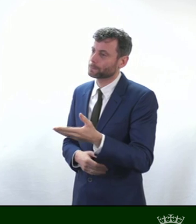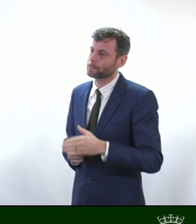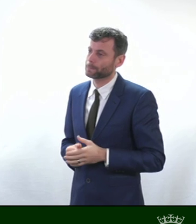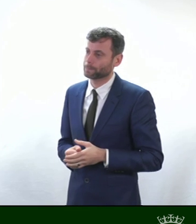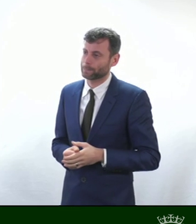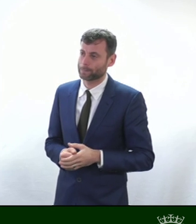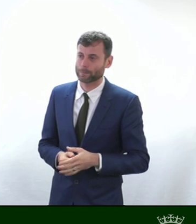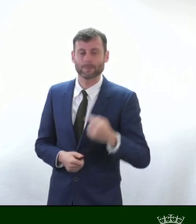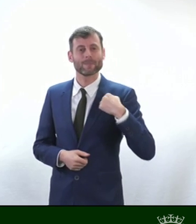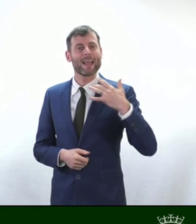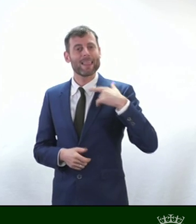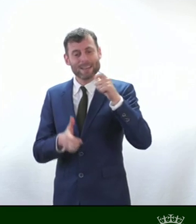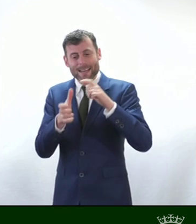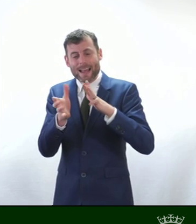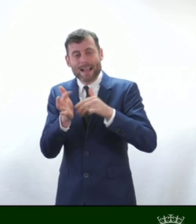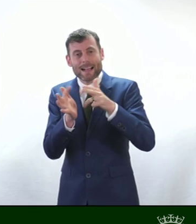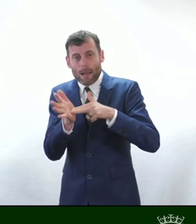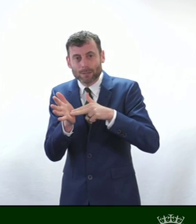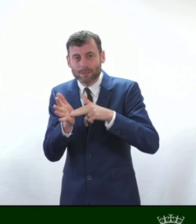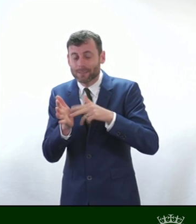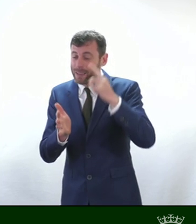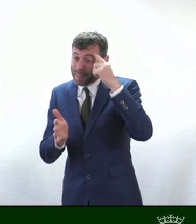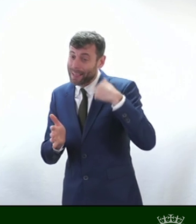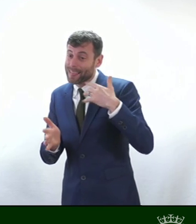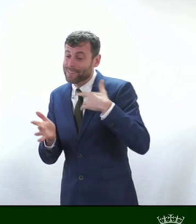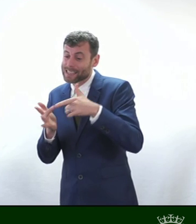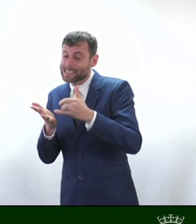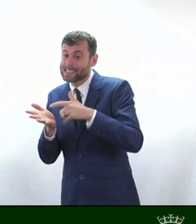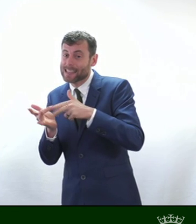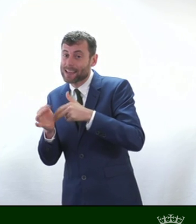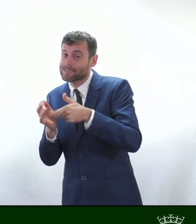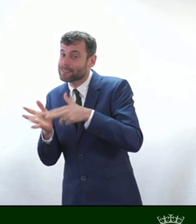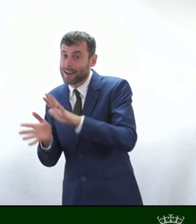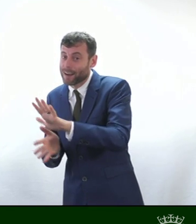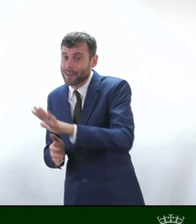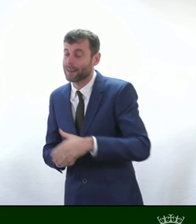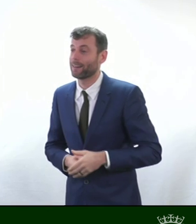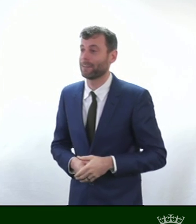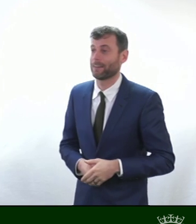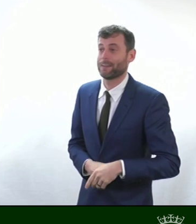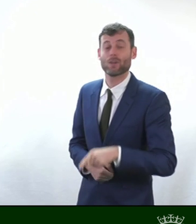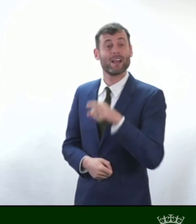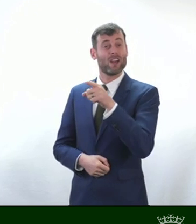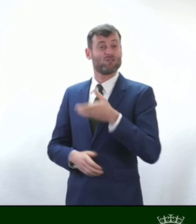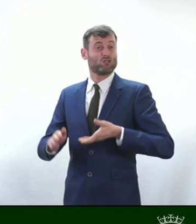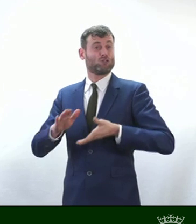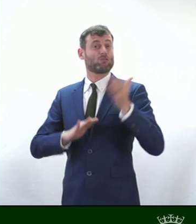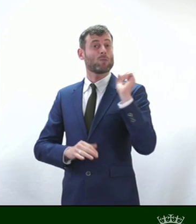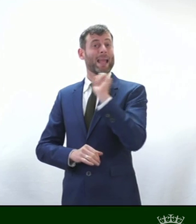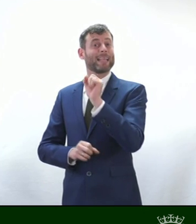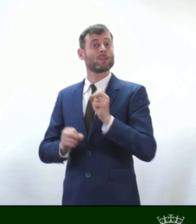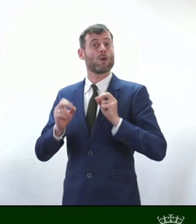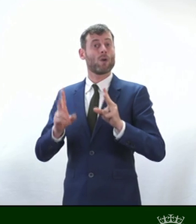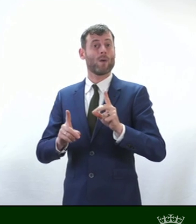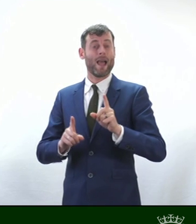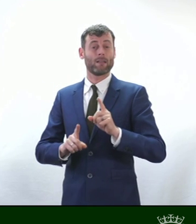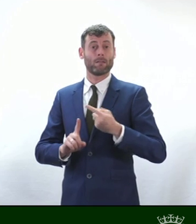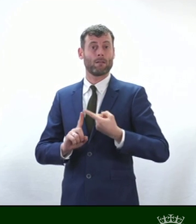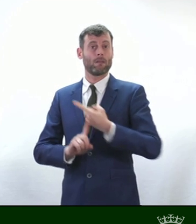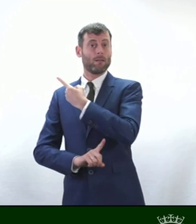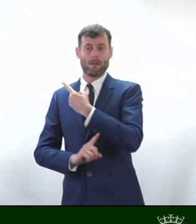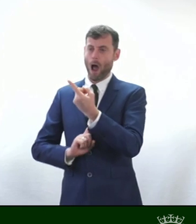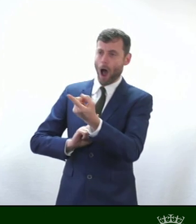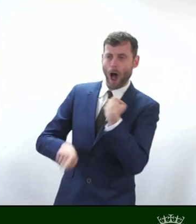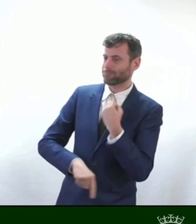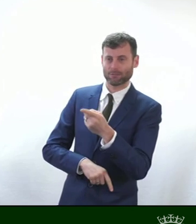It is Camden, not Islington. The Prime Minister starts straightaway by deflecting—it is the same old, same old, whether on covid or Brexit.